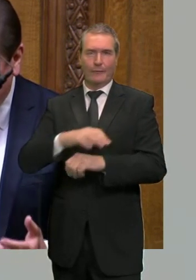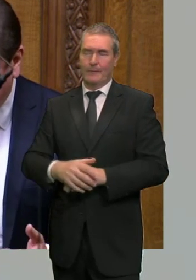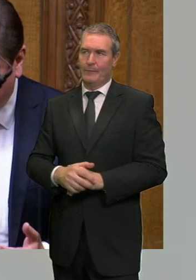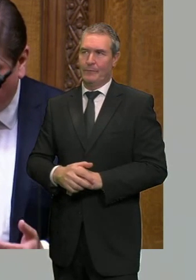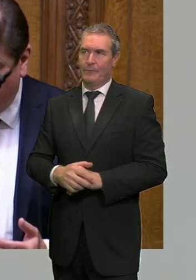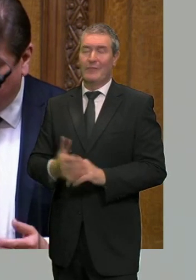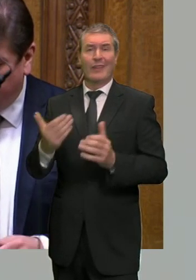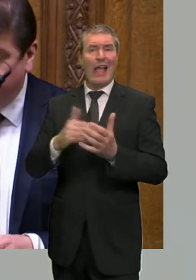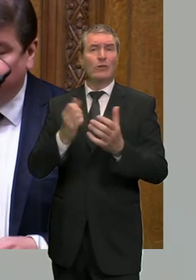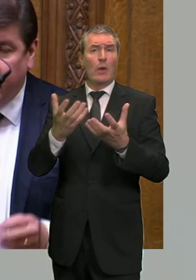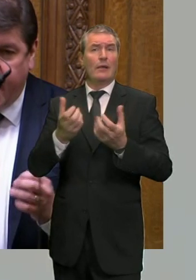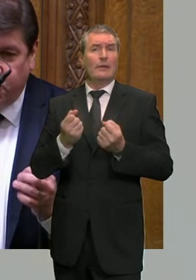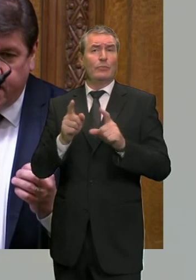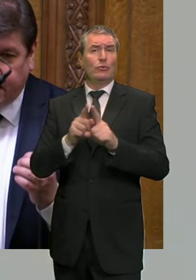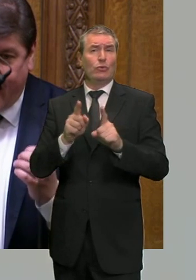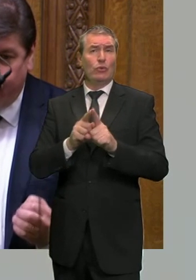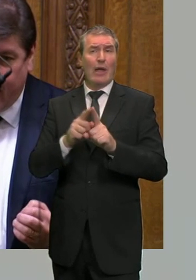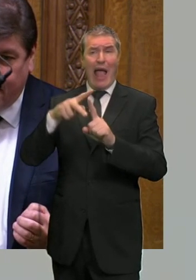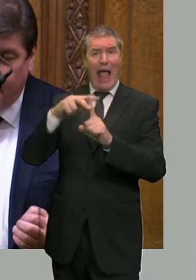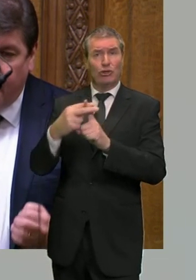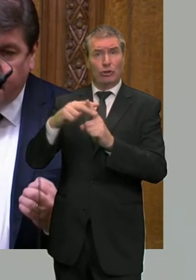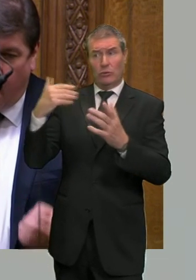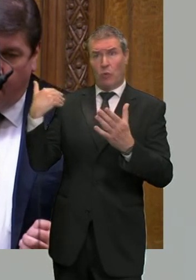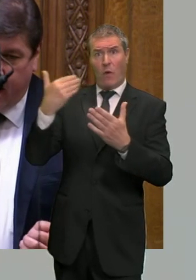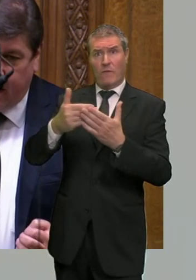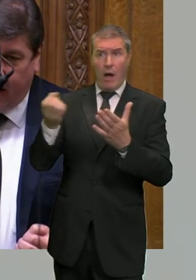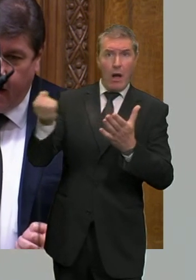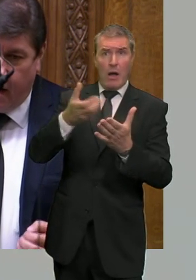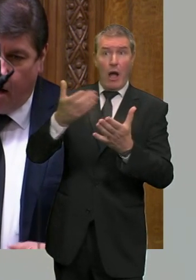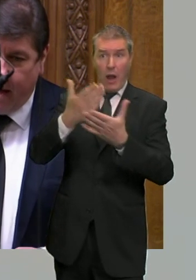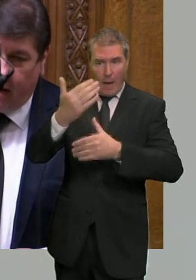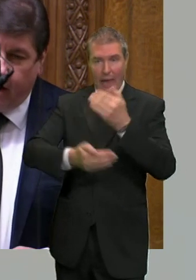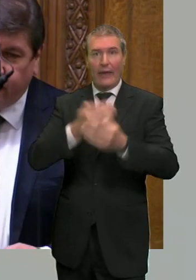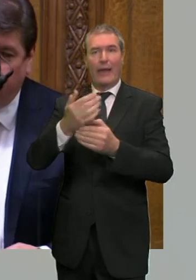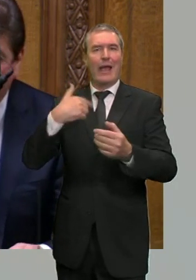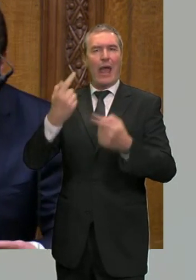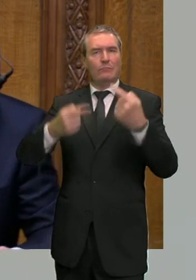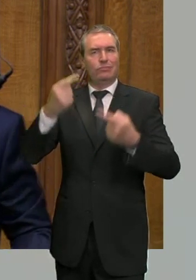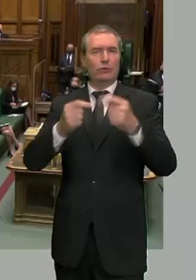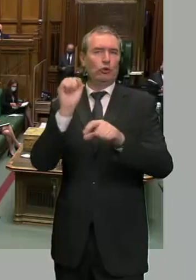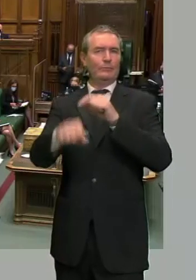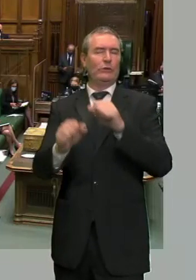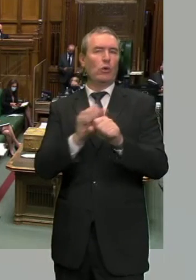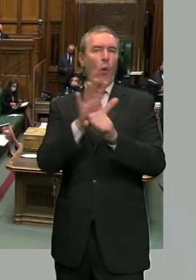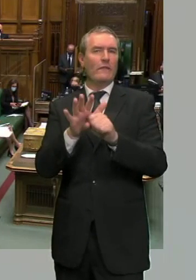Will he recognise the extraordinary contribution that engineers have made and are making in our battle against covid?